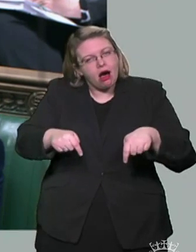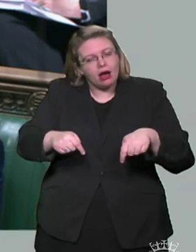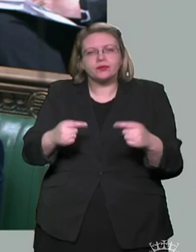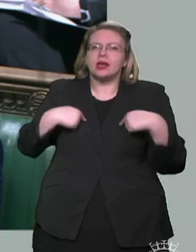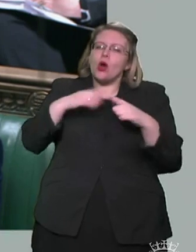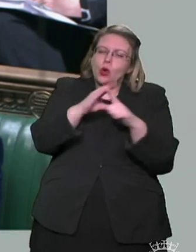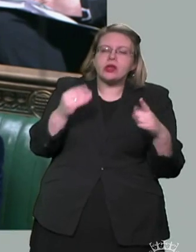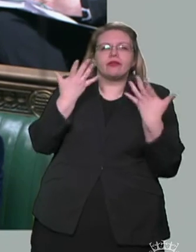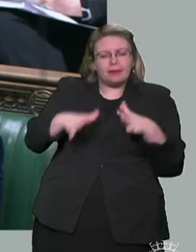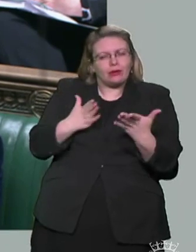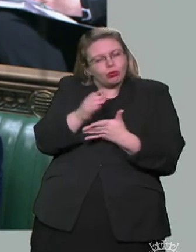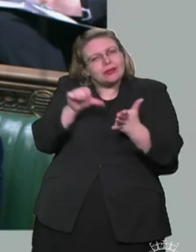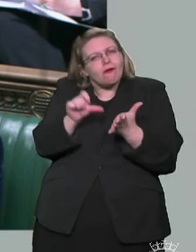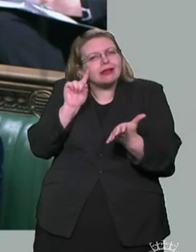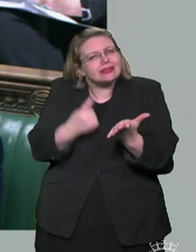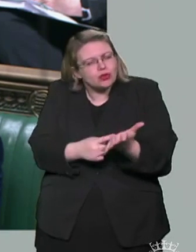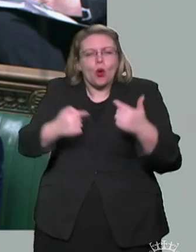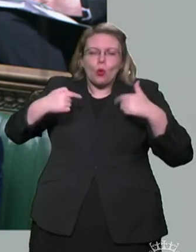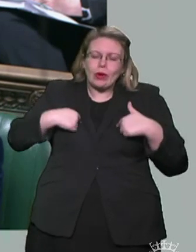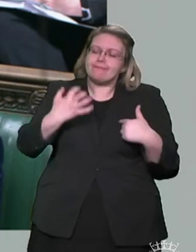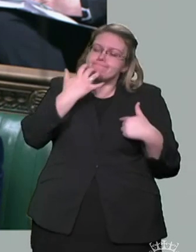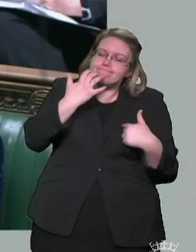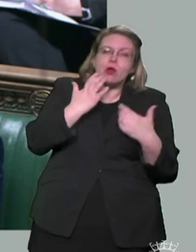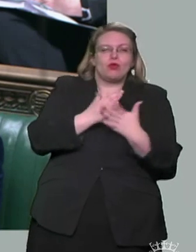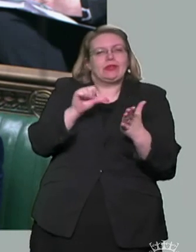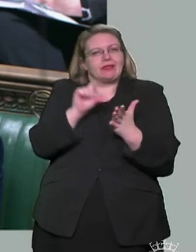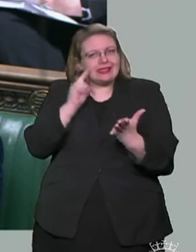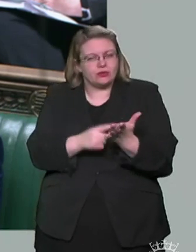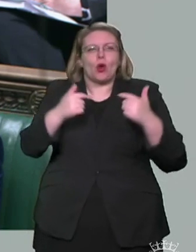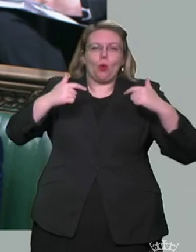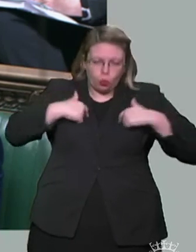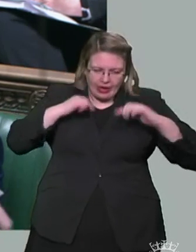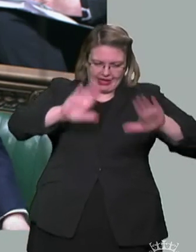It is more than Germany. It is more than Israel. It is more than France, Germany and Israel combined. That is what is happening under this Government.